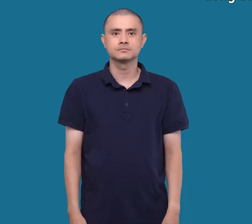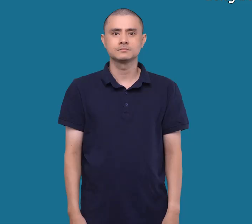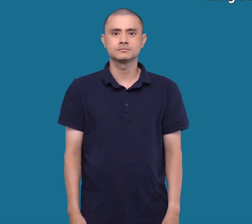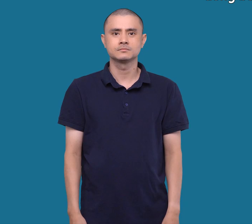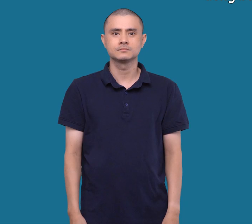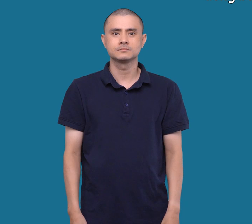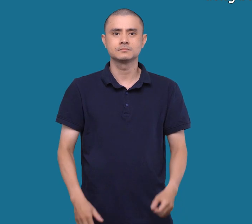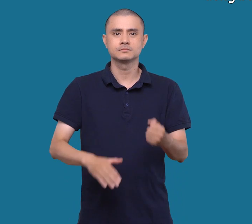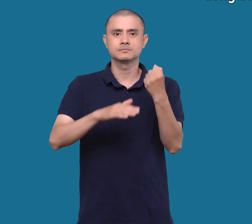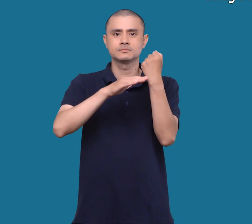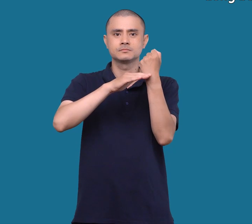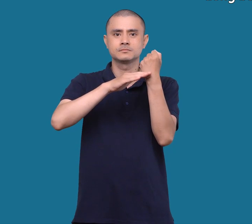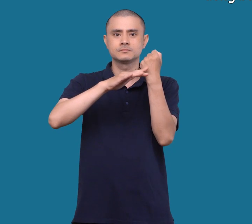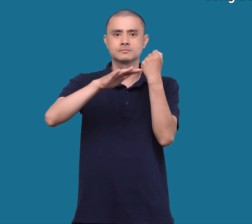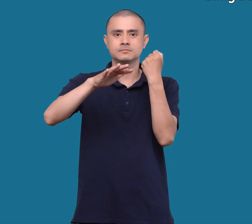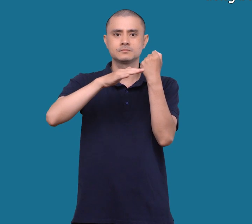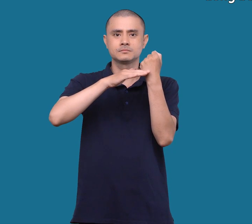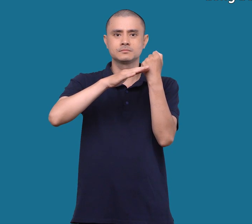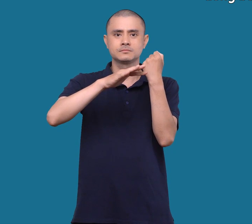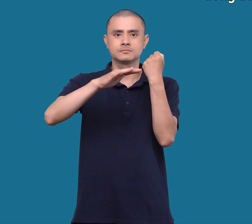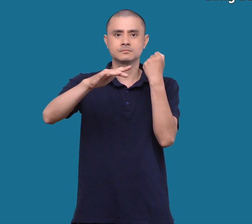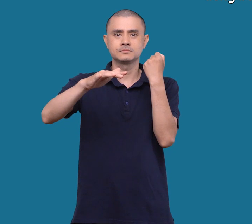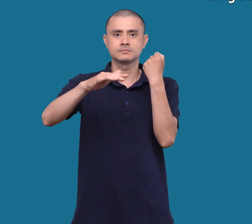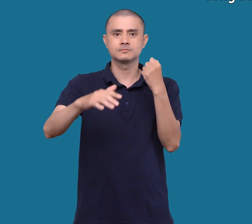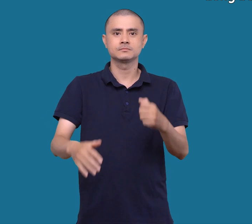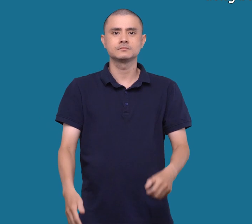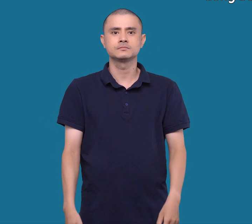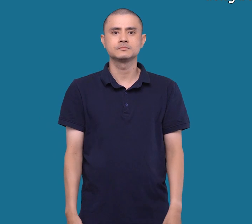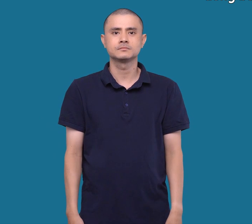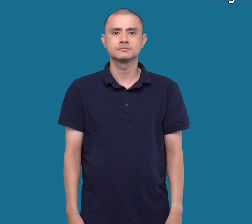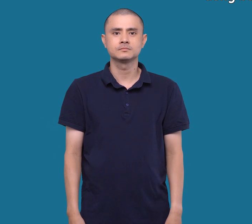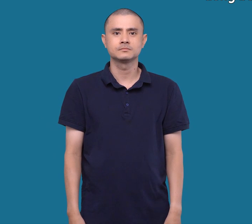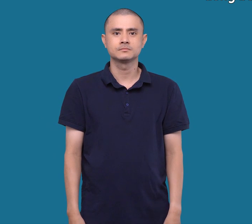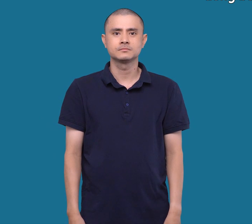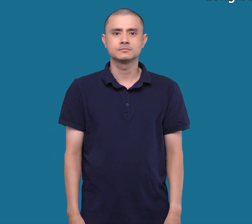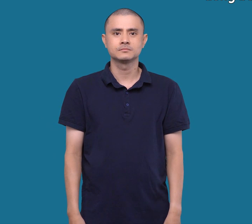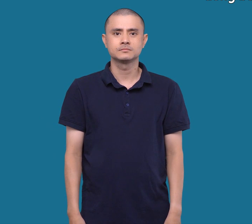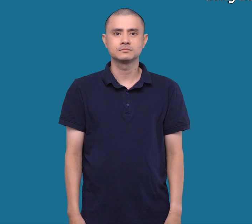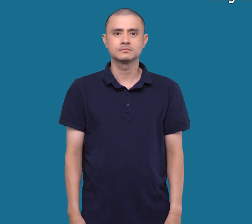đồng bằng sông Hồng